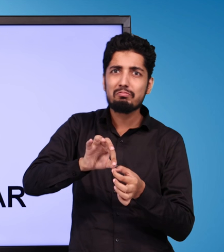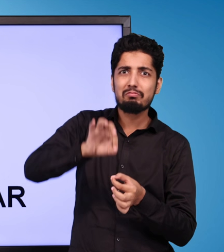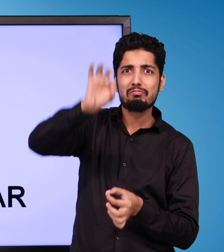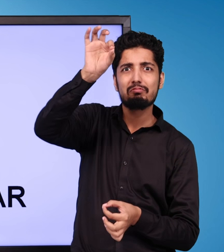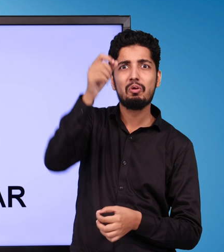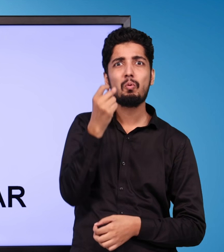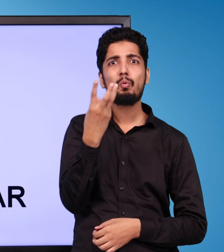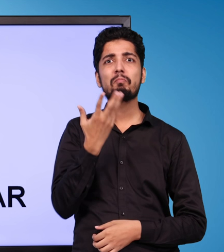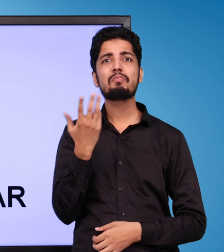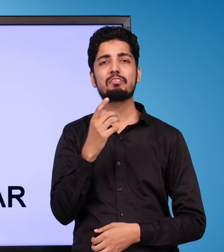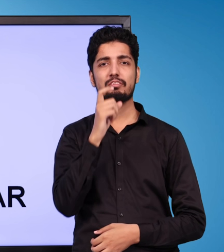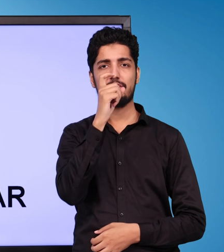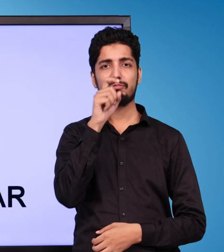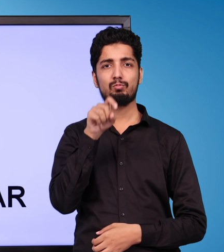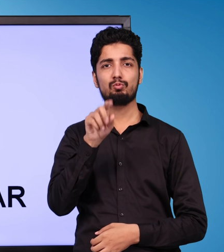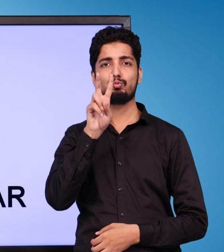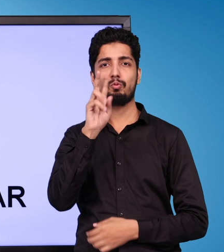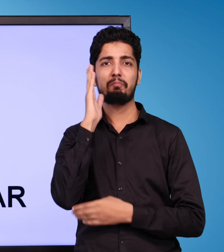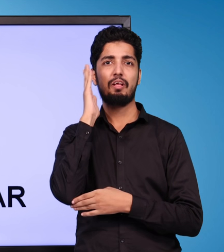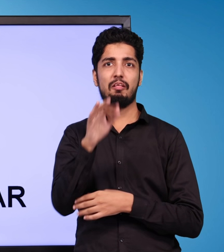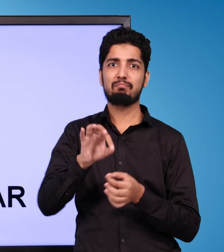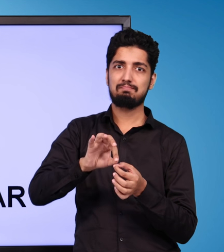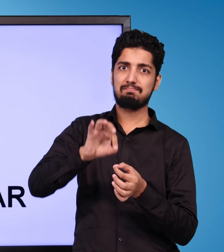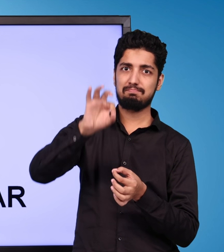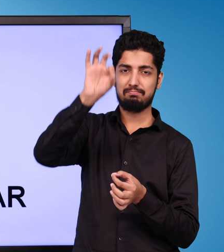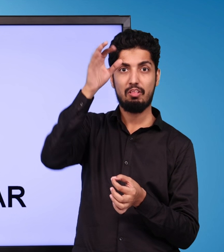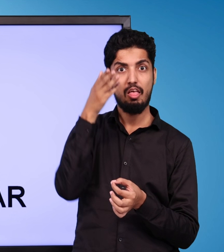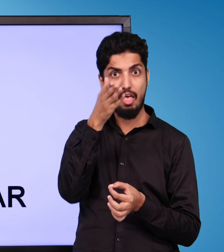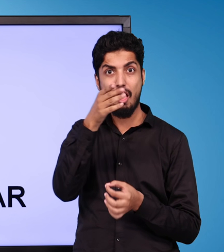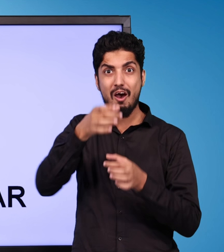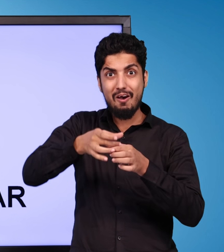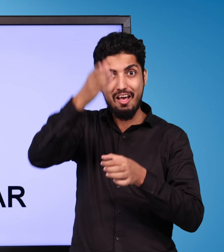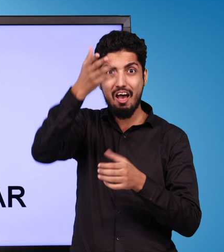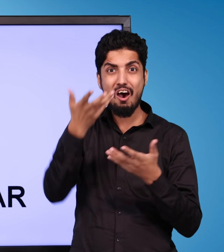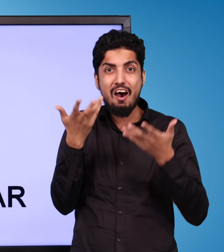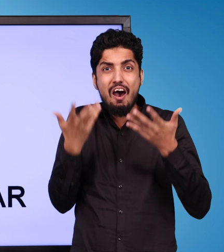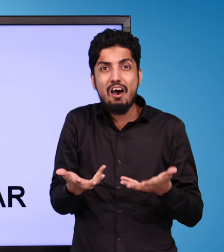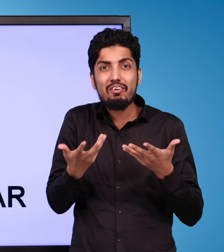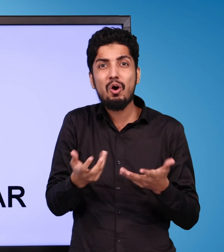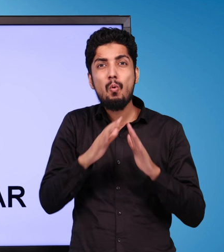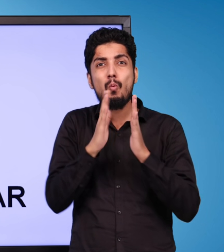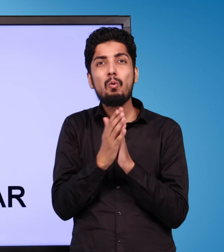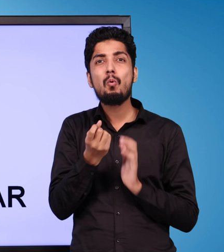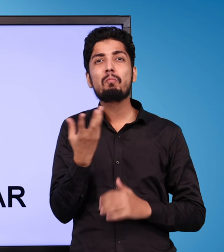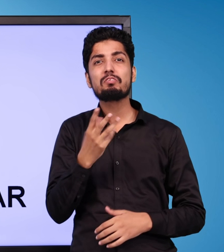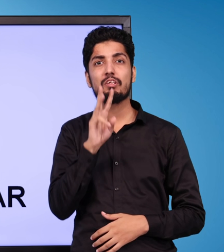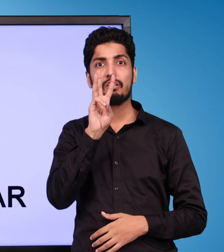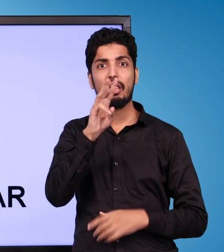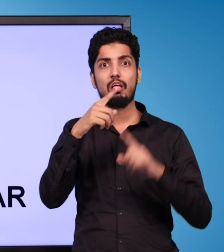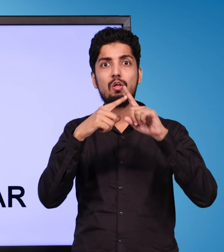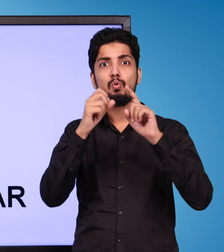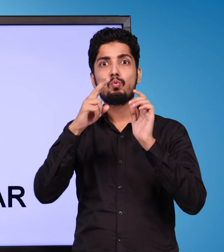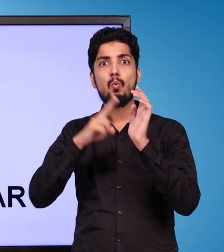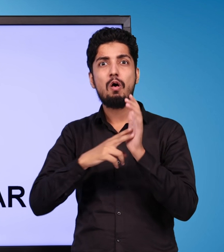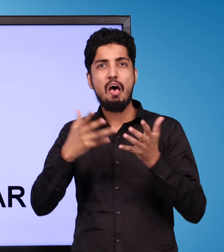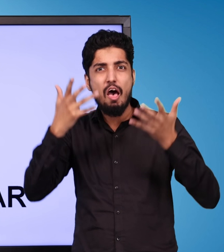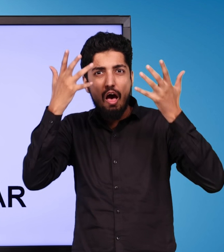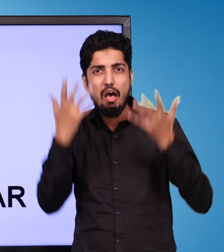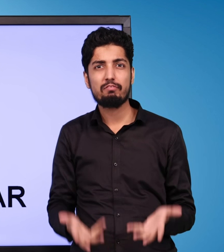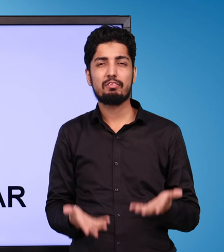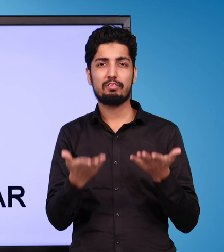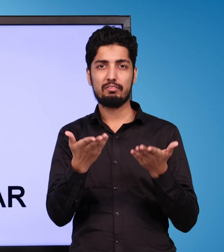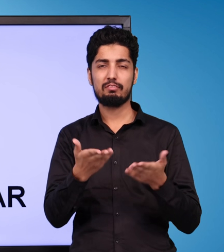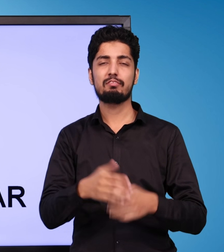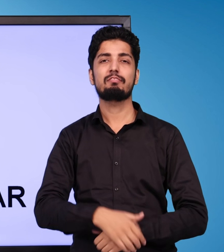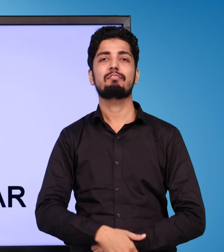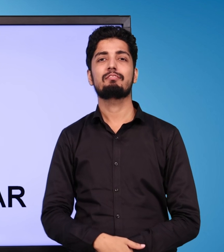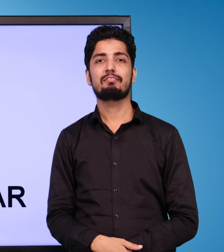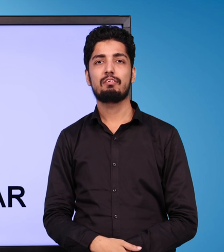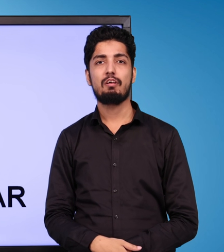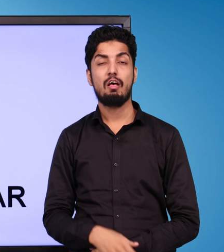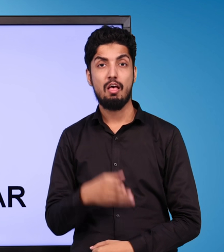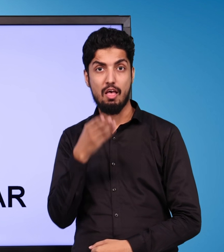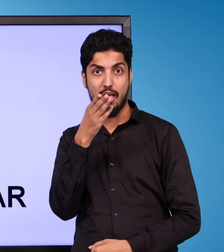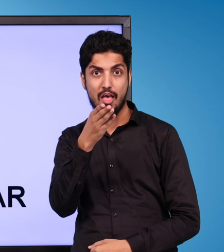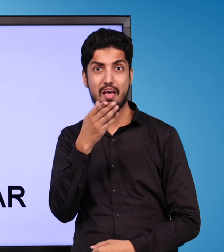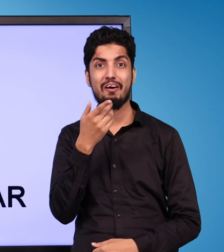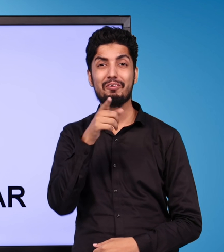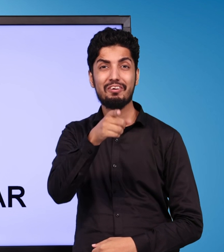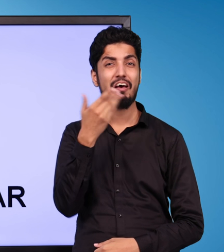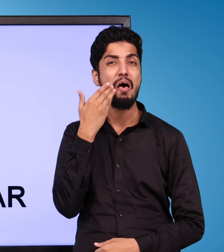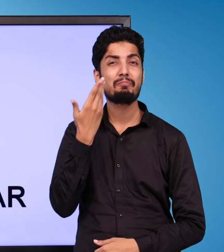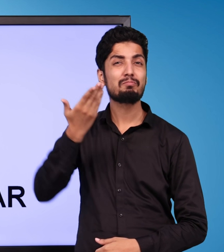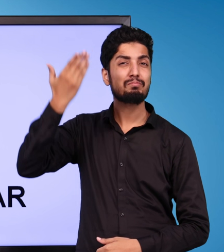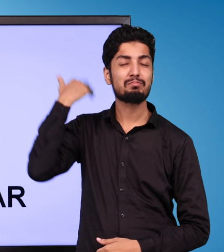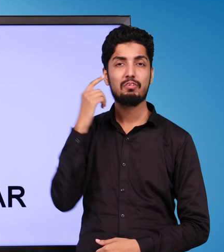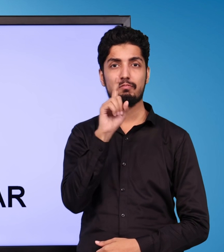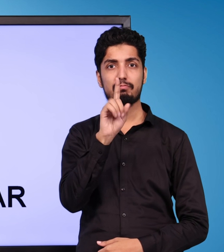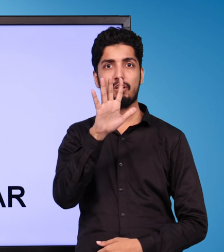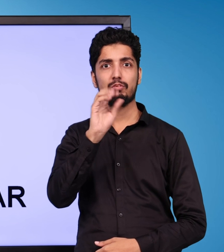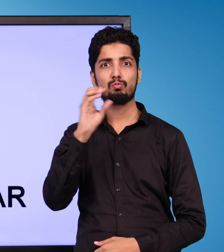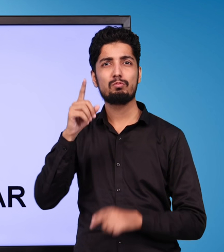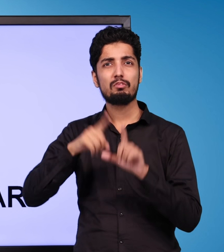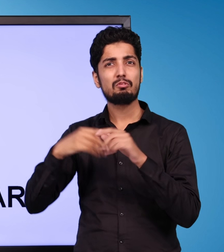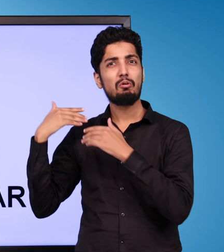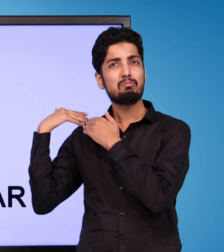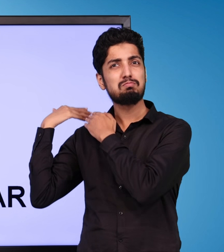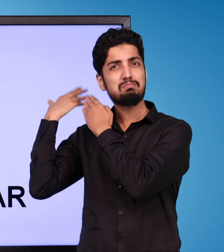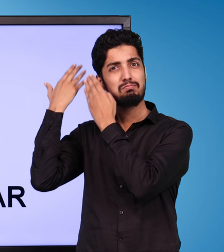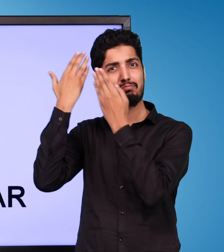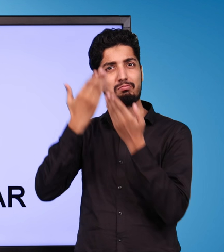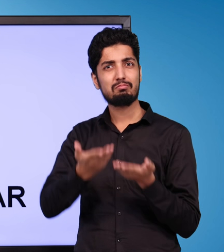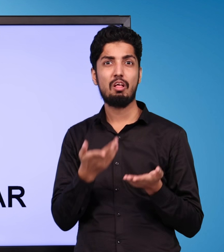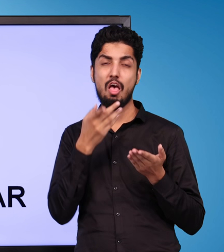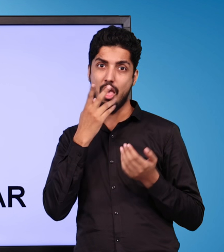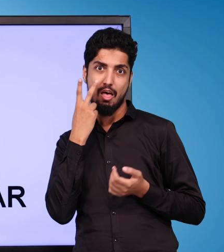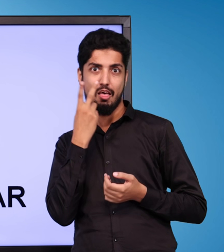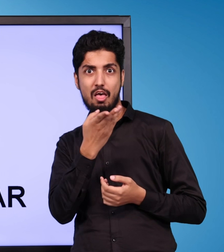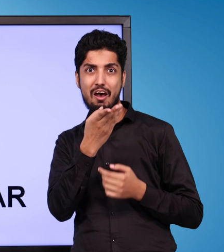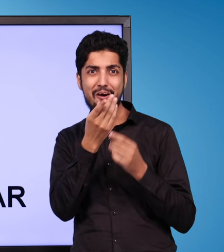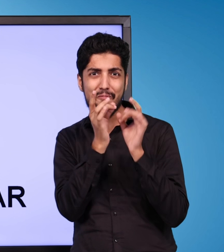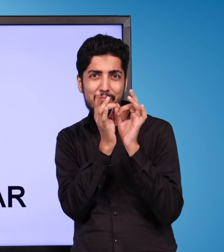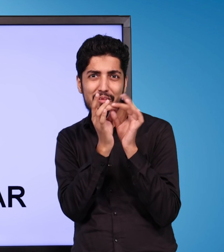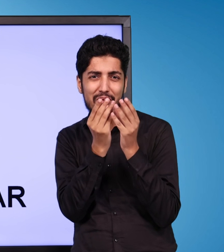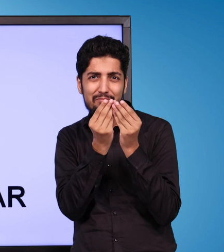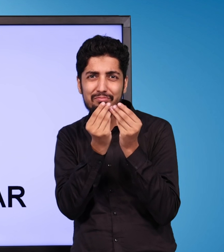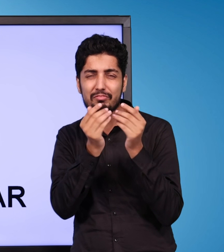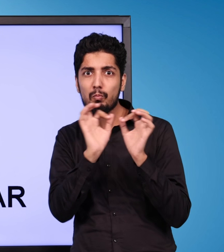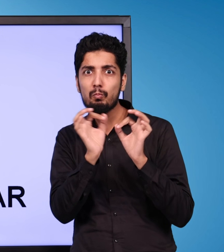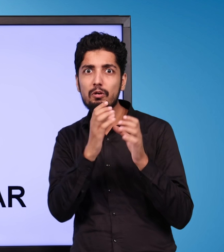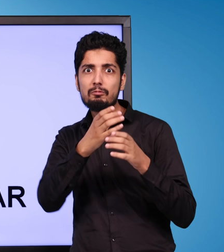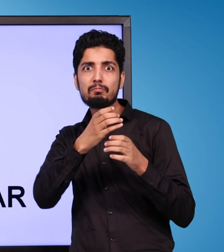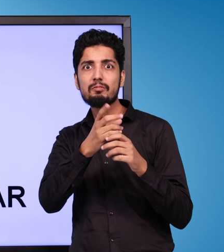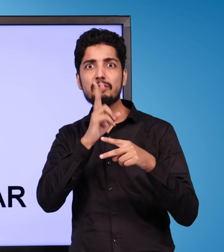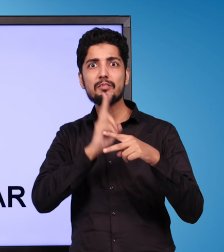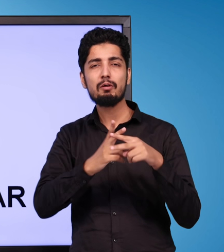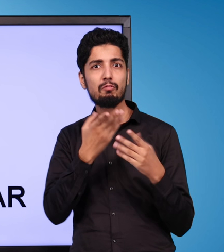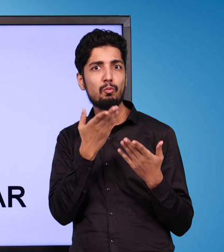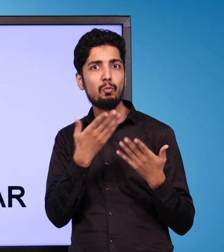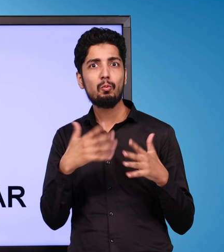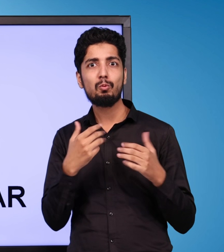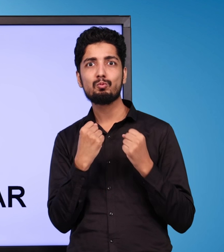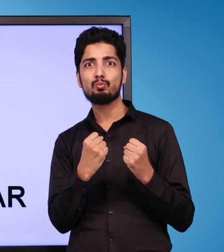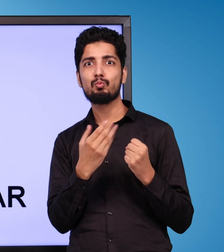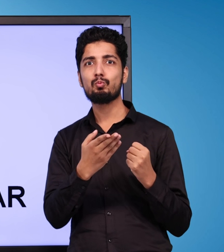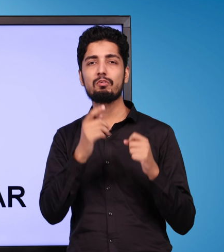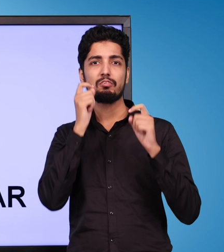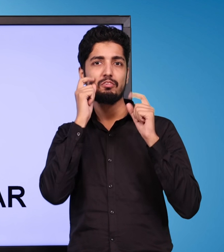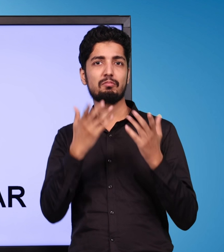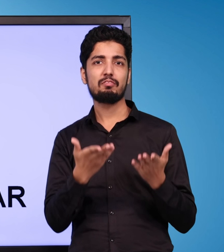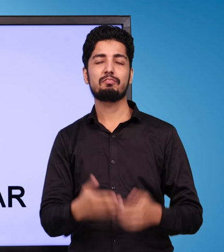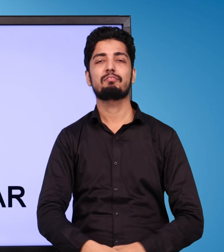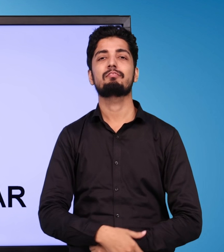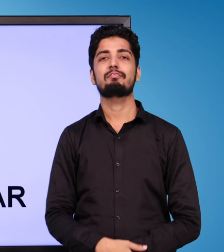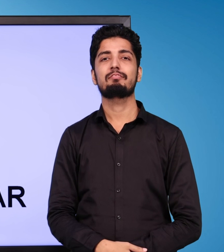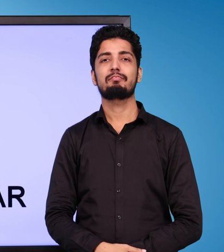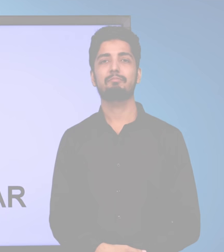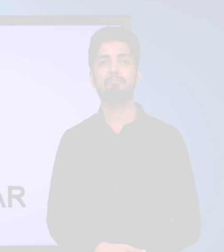It is 7.2 m high and weighs over 3 tonnes. It was made about 1500 years ago. An amazing feature of this pillar is that it has not rusted in all these years.